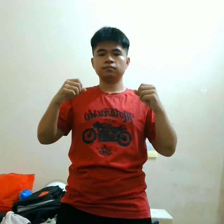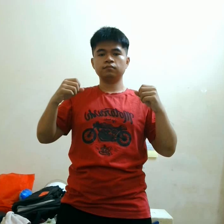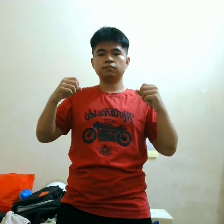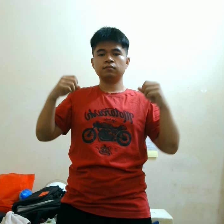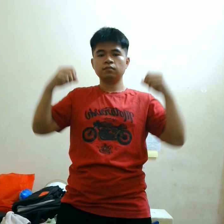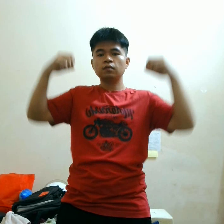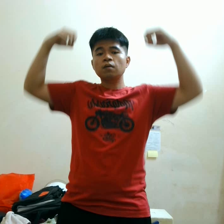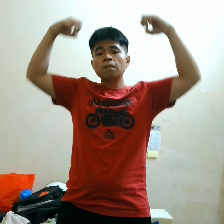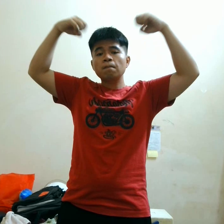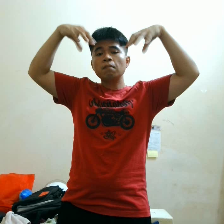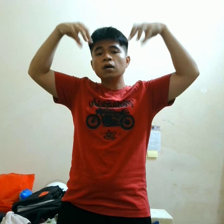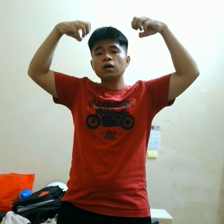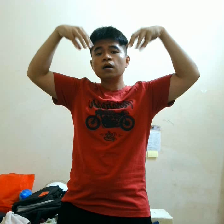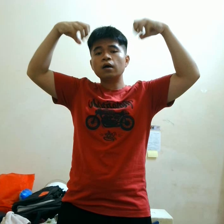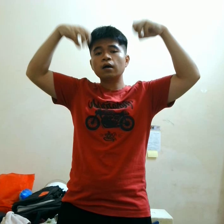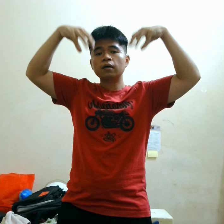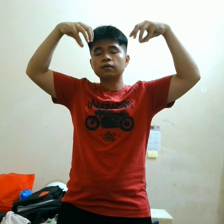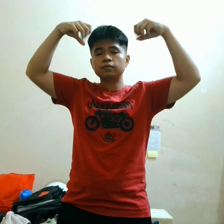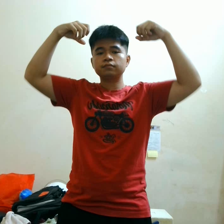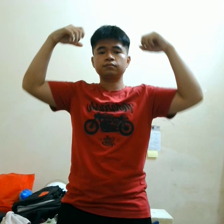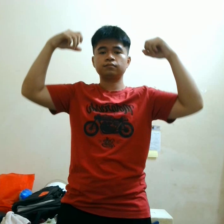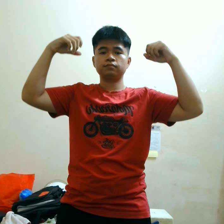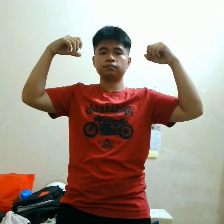mua